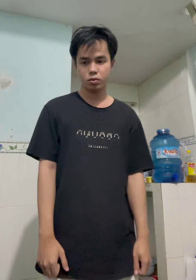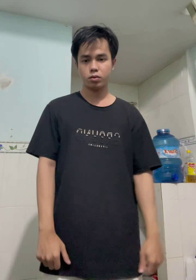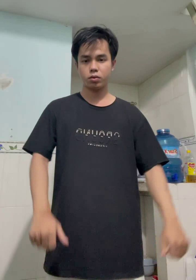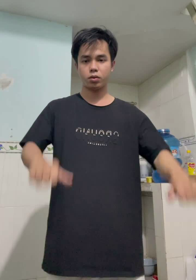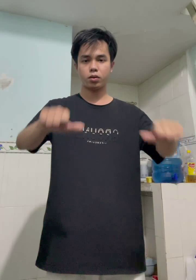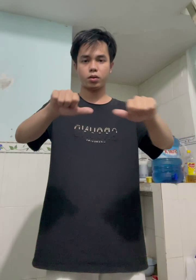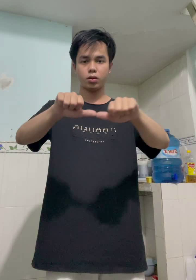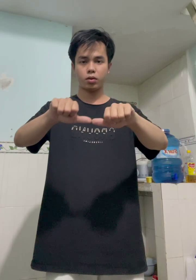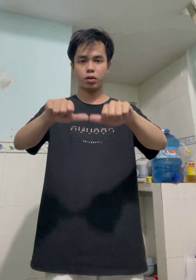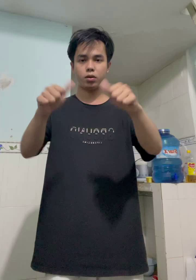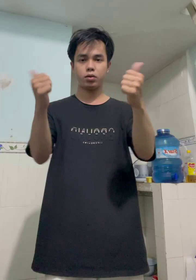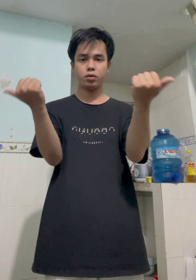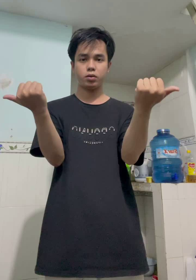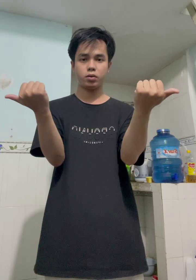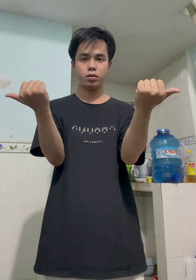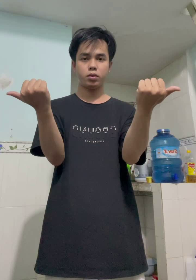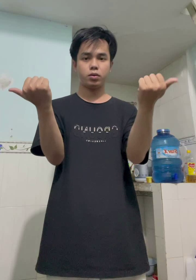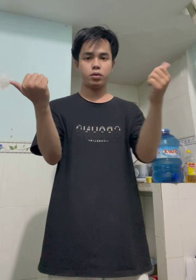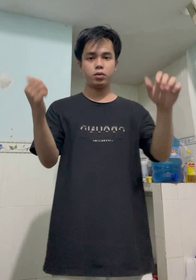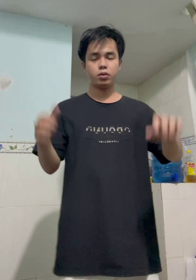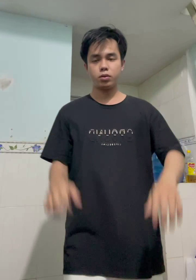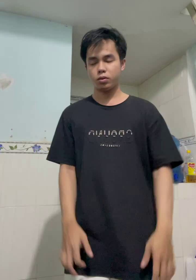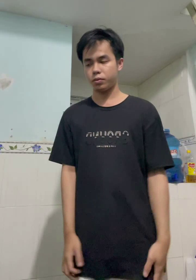o dau